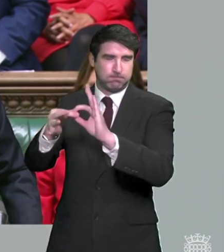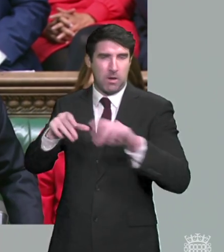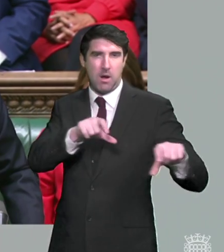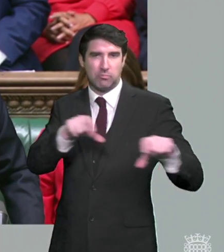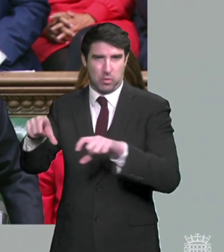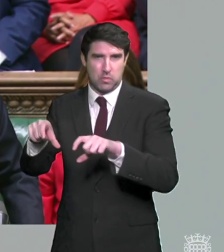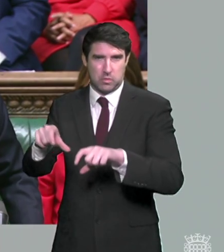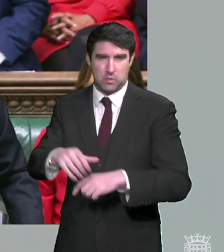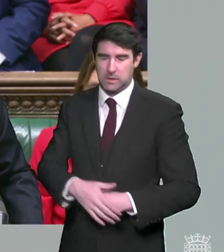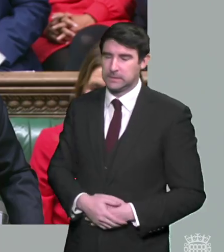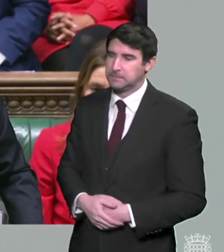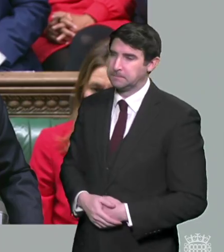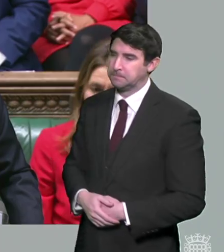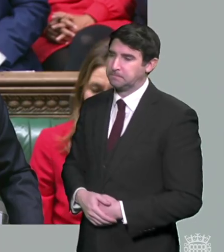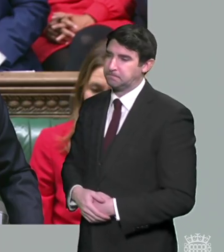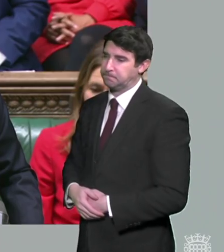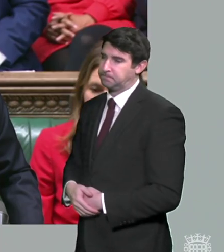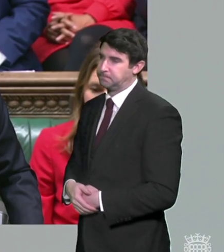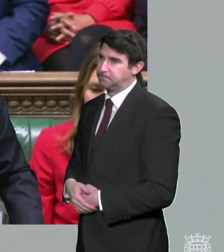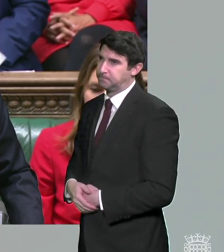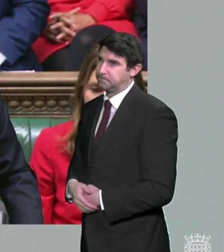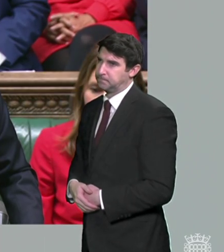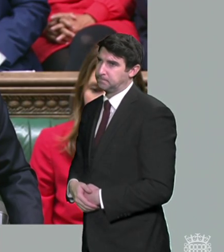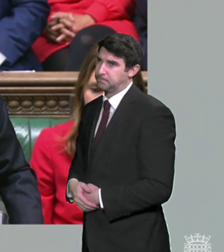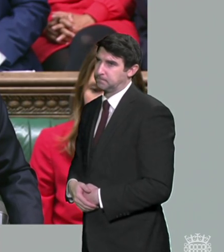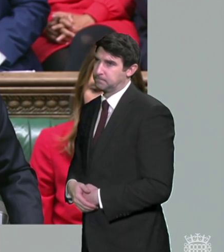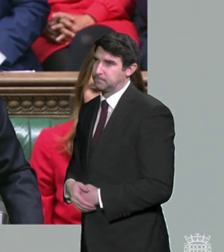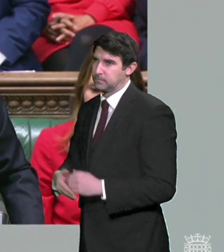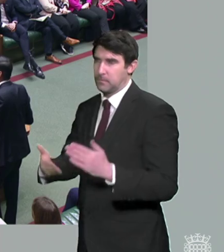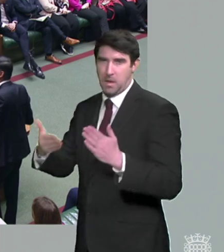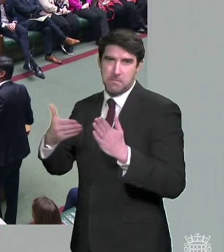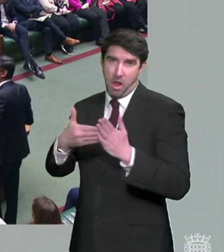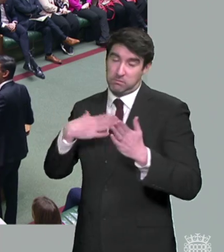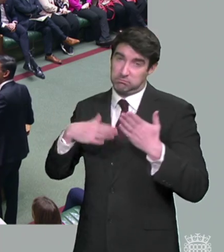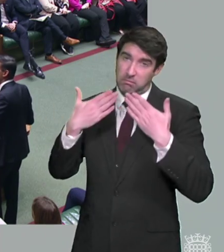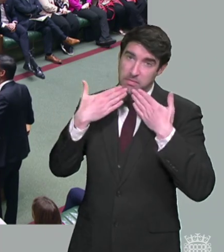Let me also thank the honourable Gentleman for his comments on Ukraine.